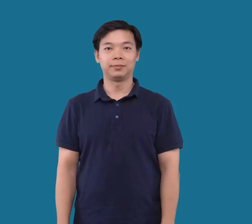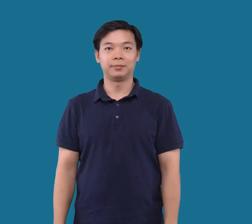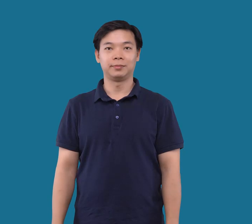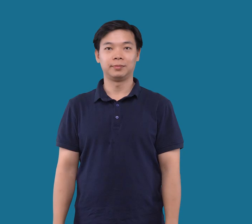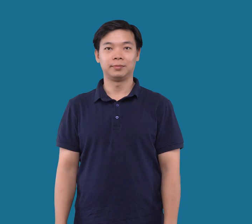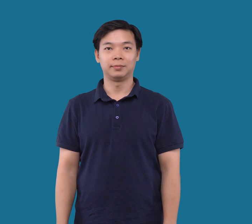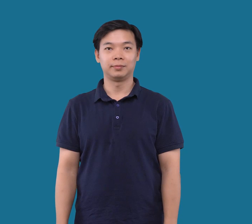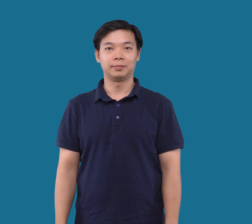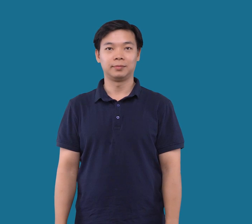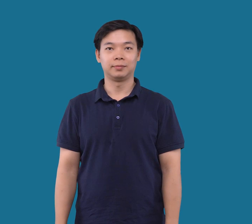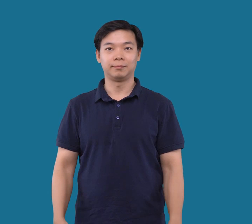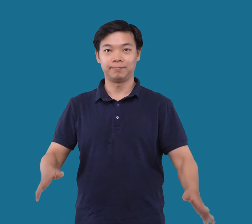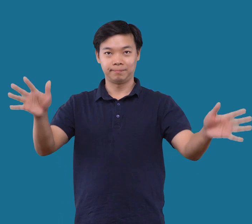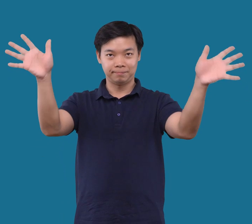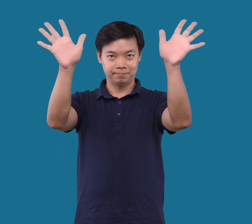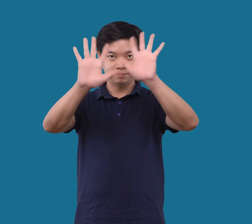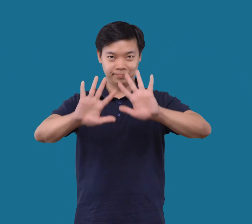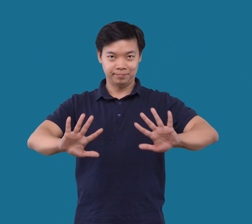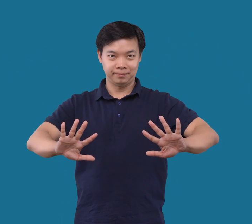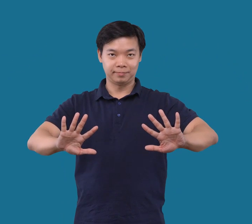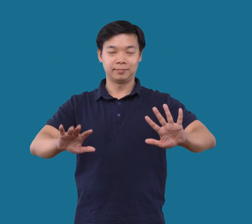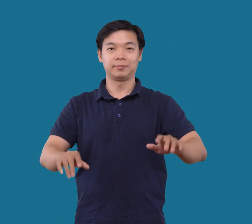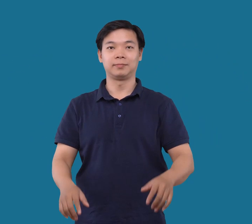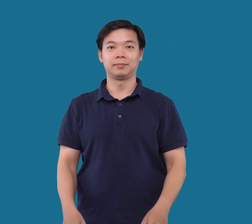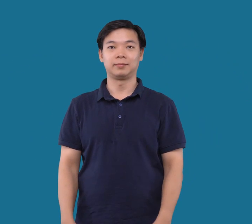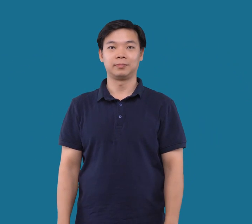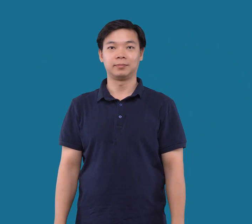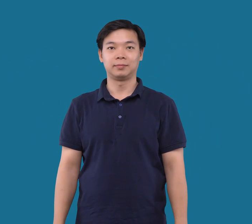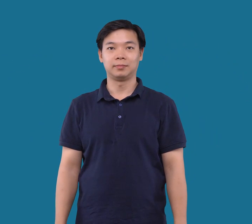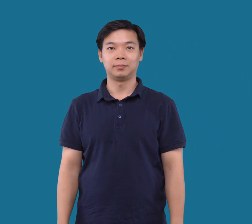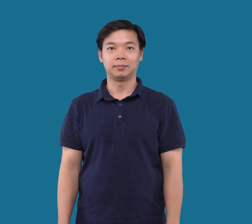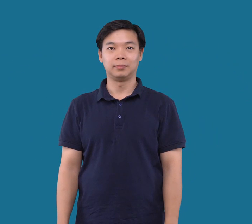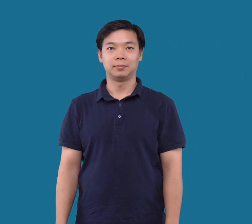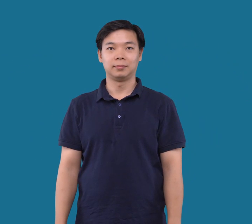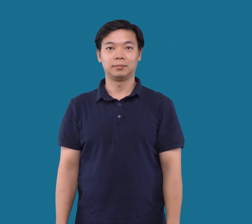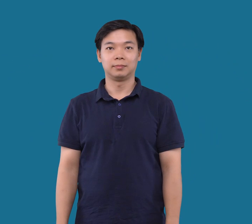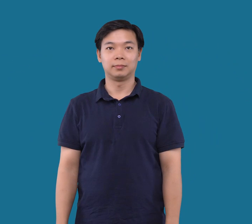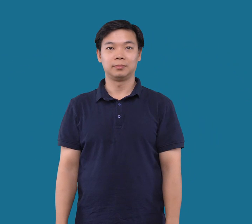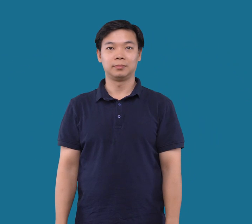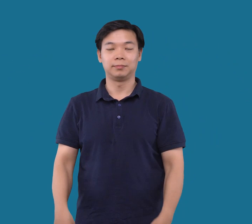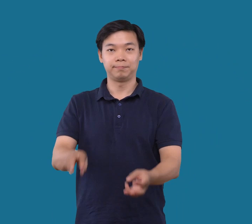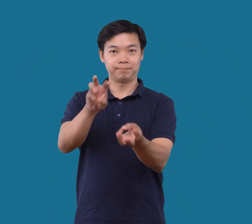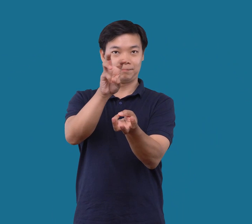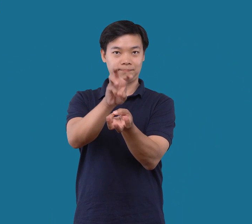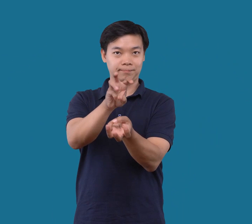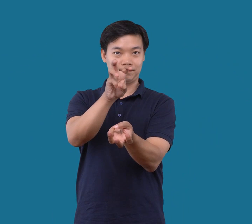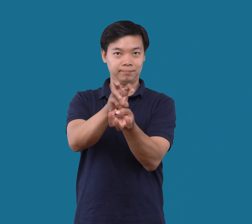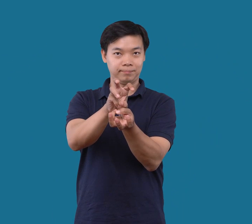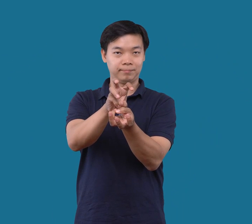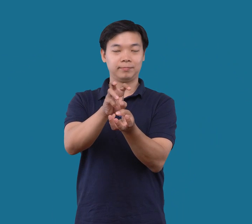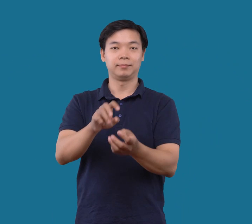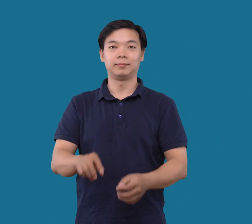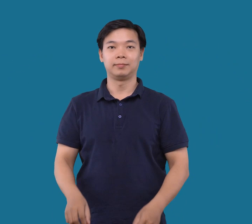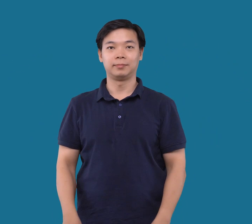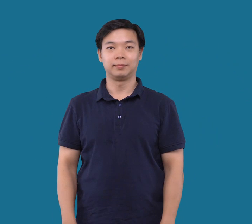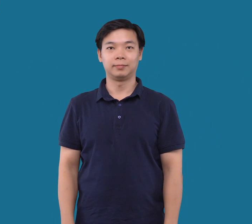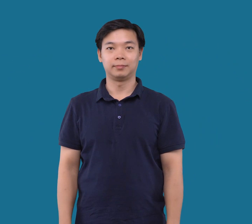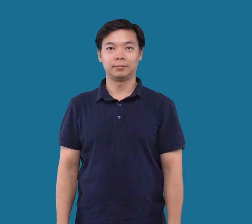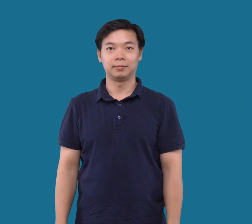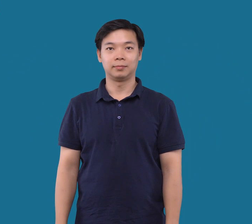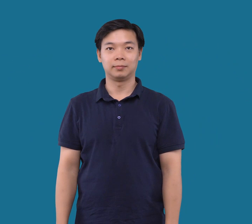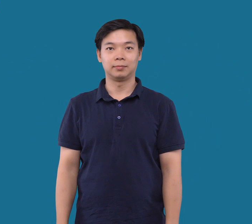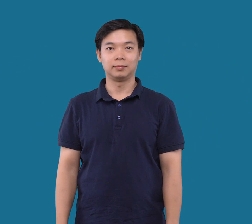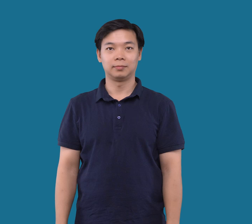Đông Nam Á